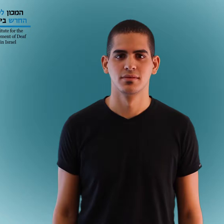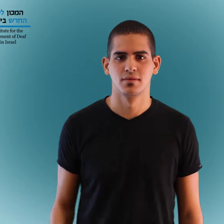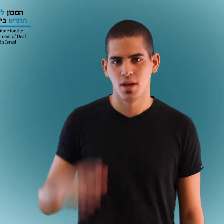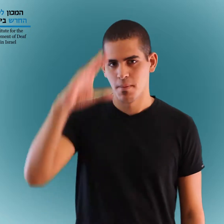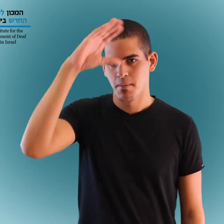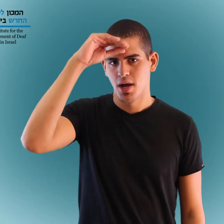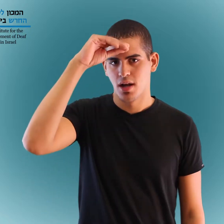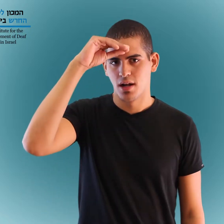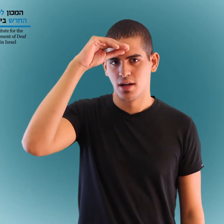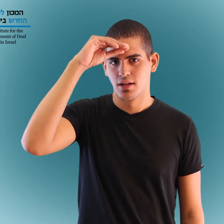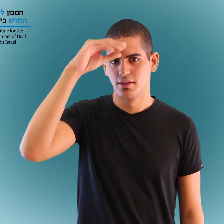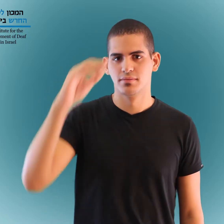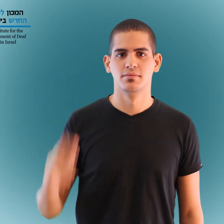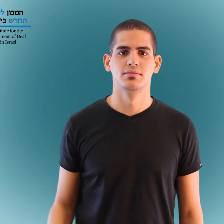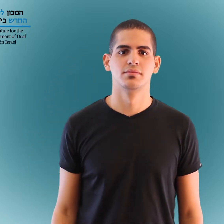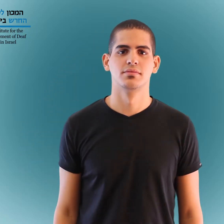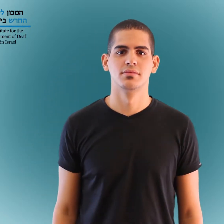בן